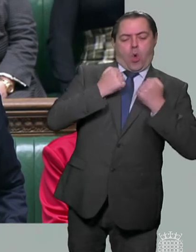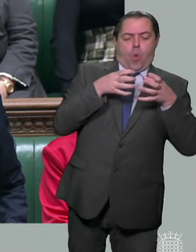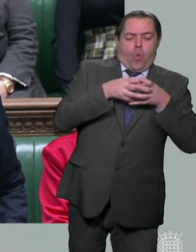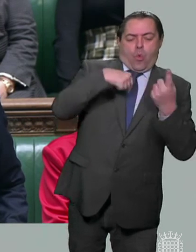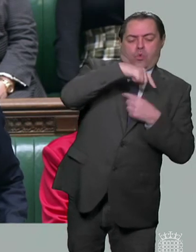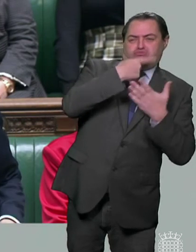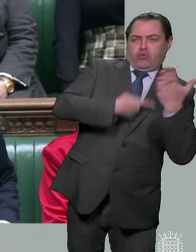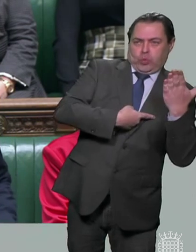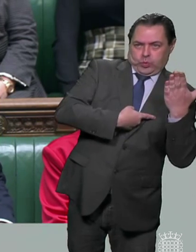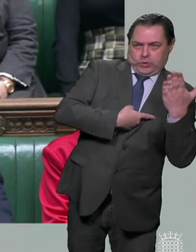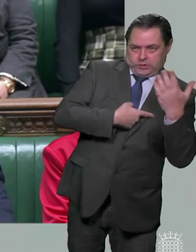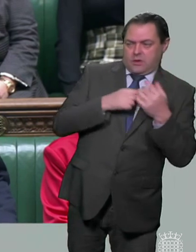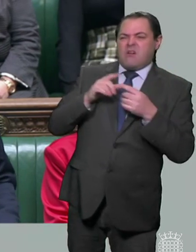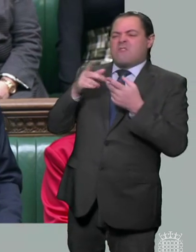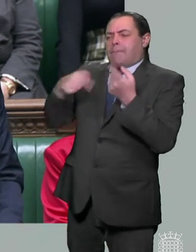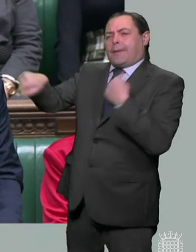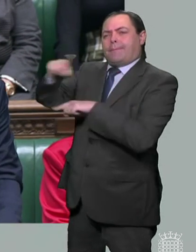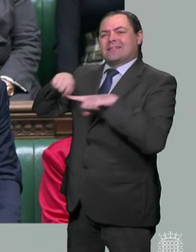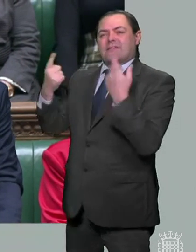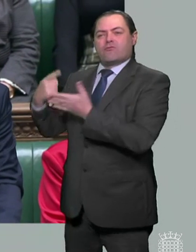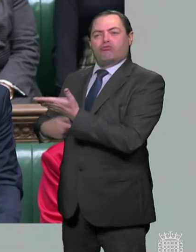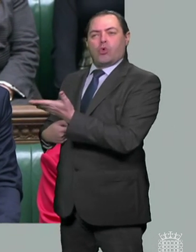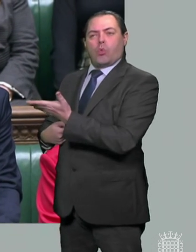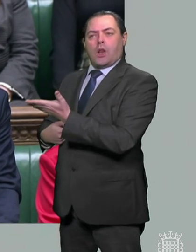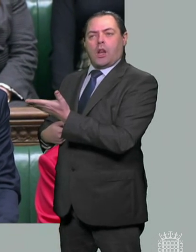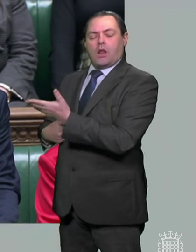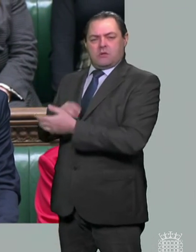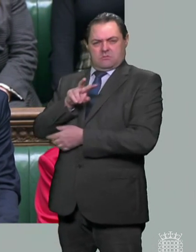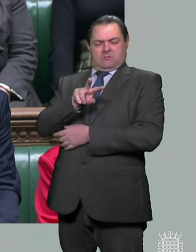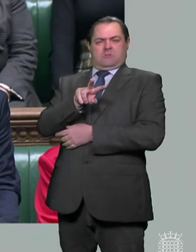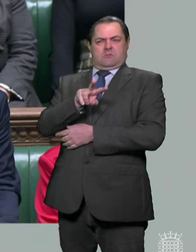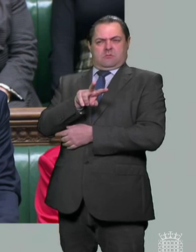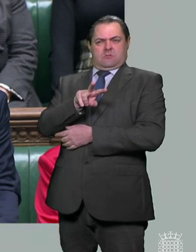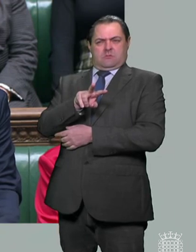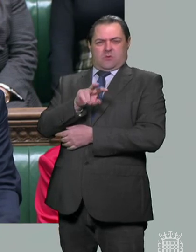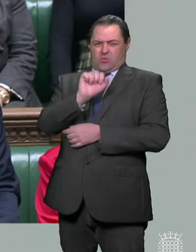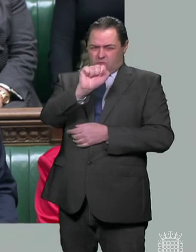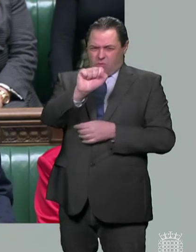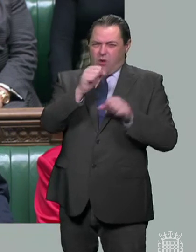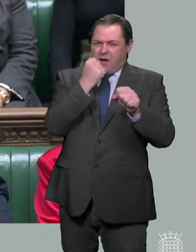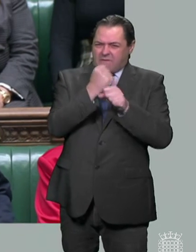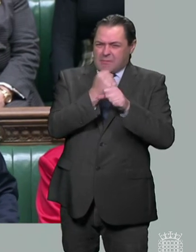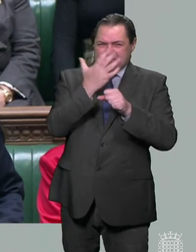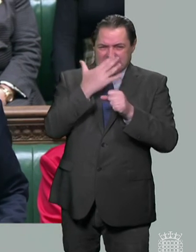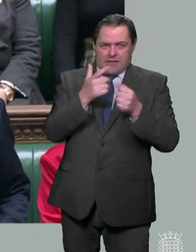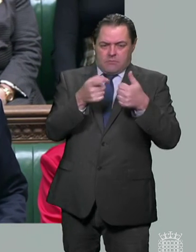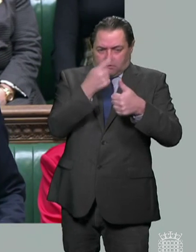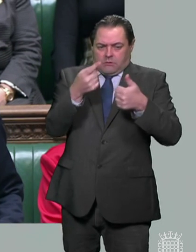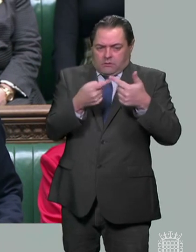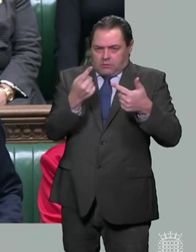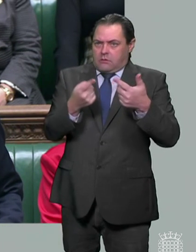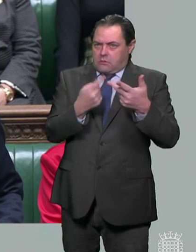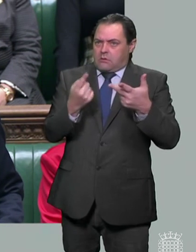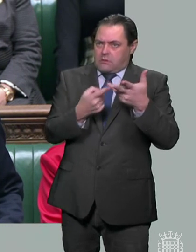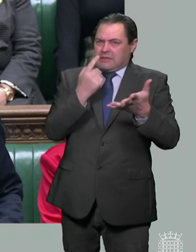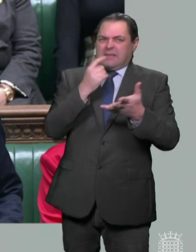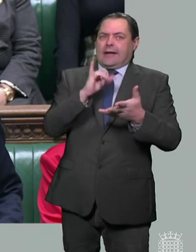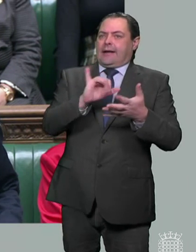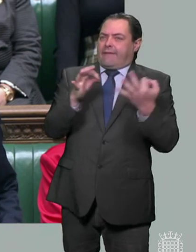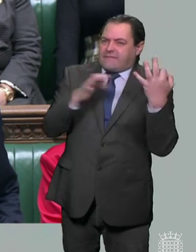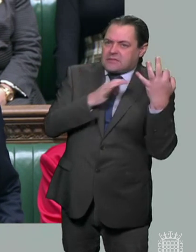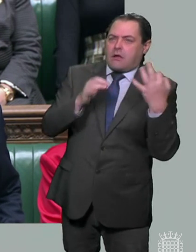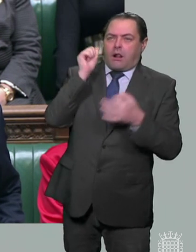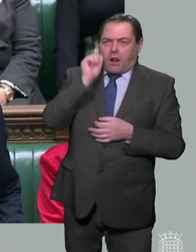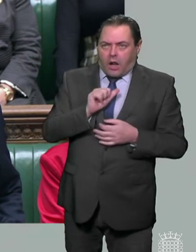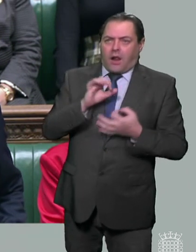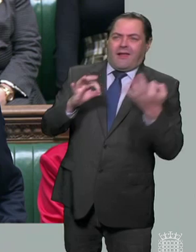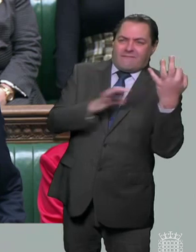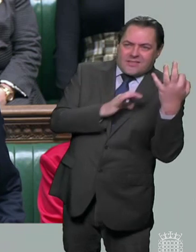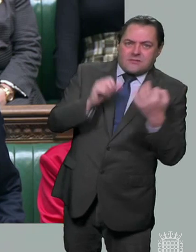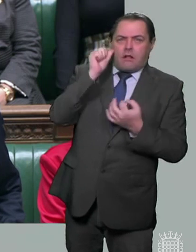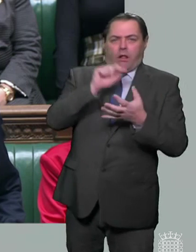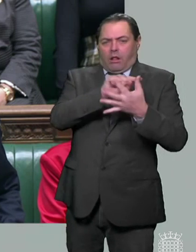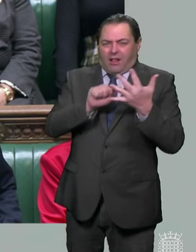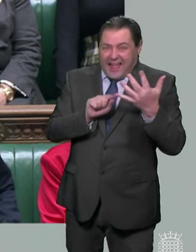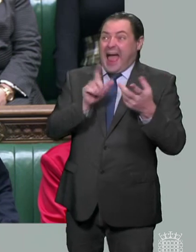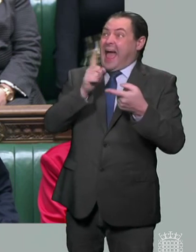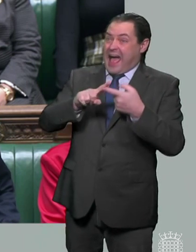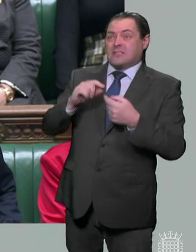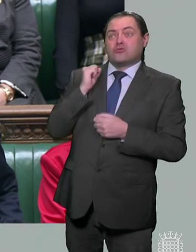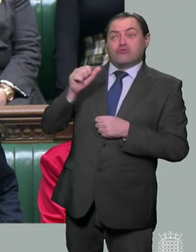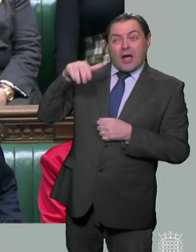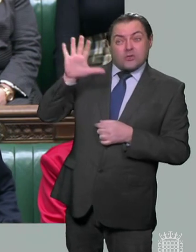At the same time as his Government are engulfed in sleaze, they are rowing back on the promises they made to the north, and it is working people who are paying the price.